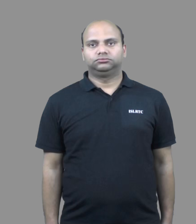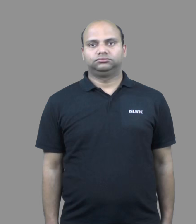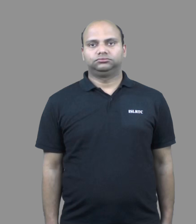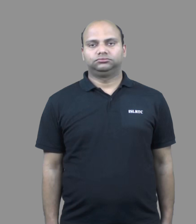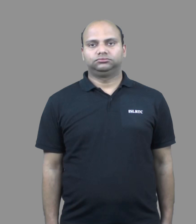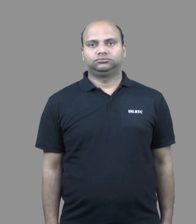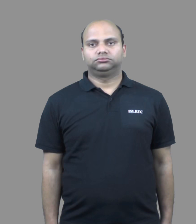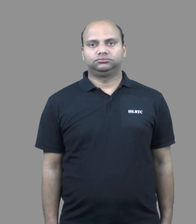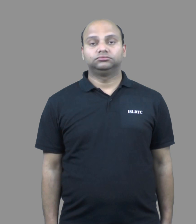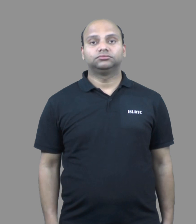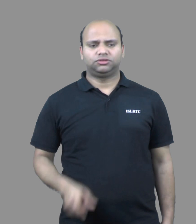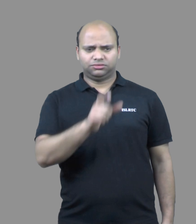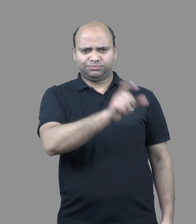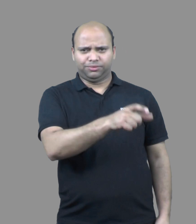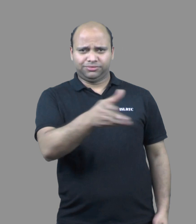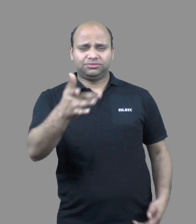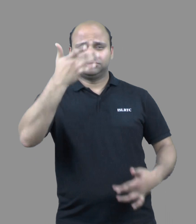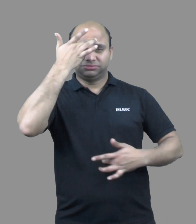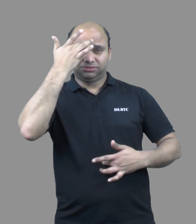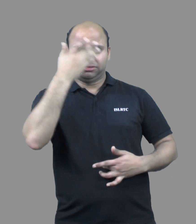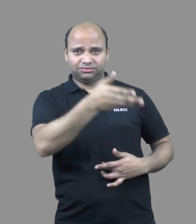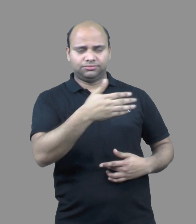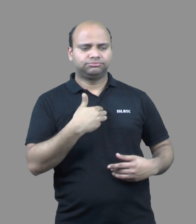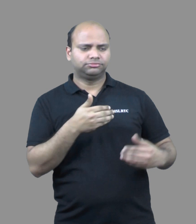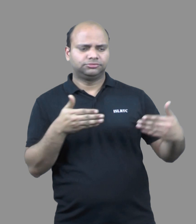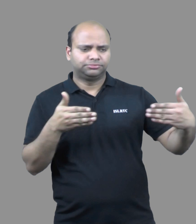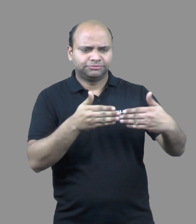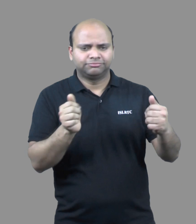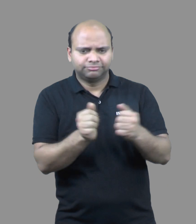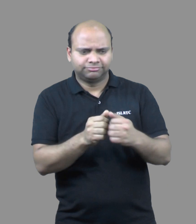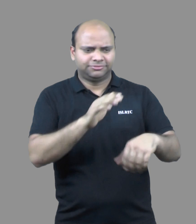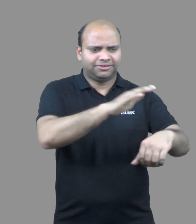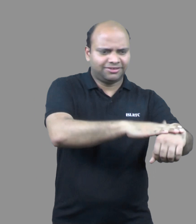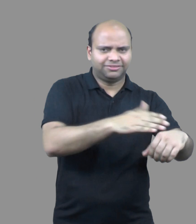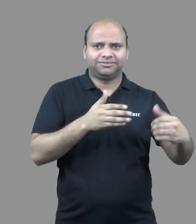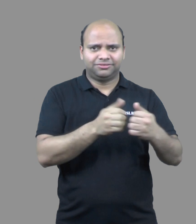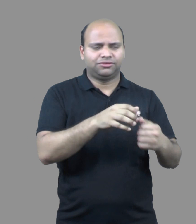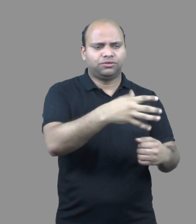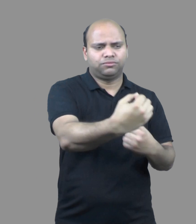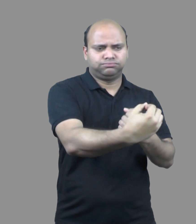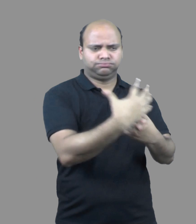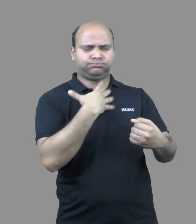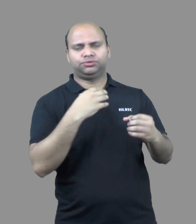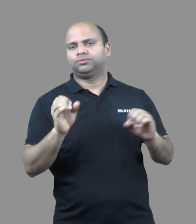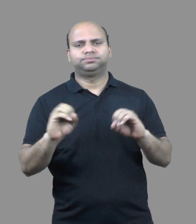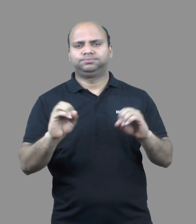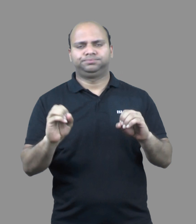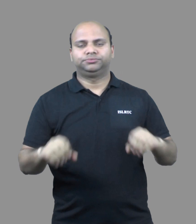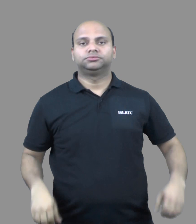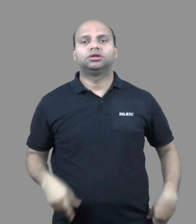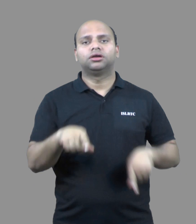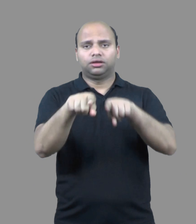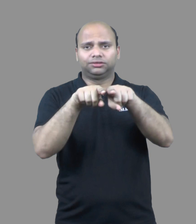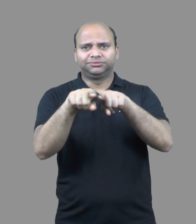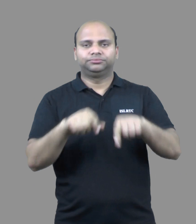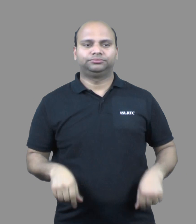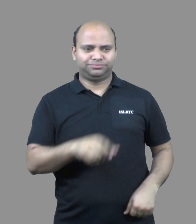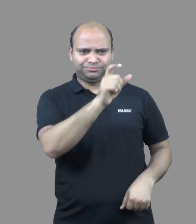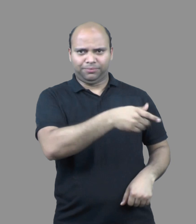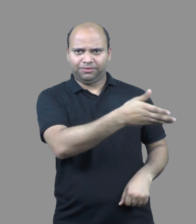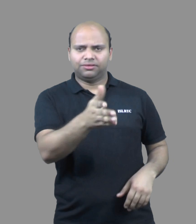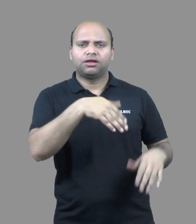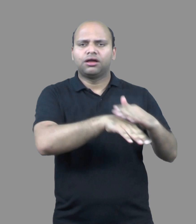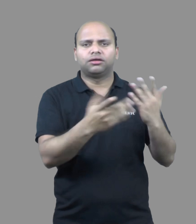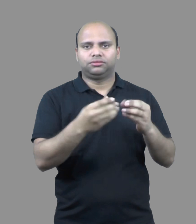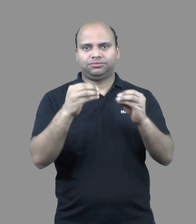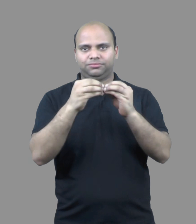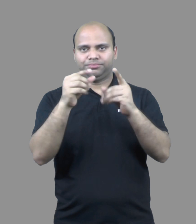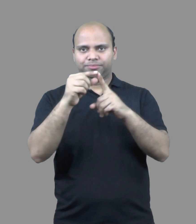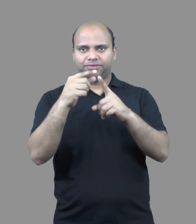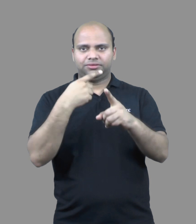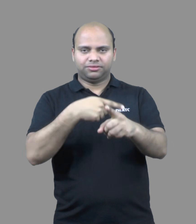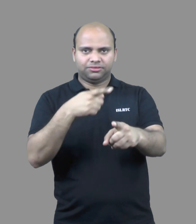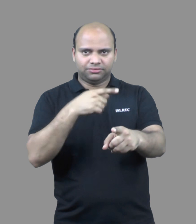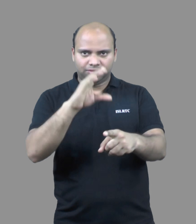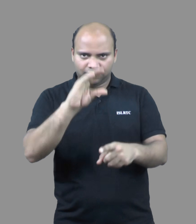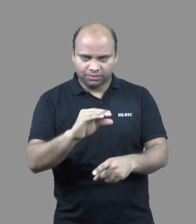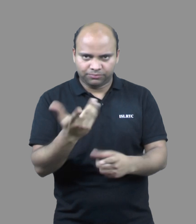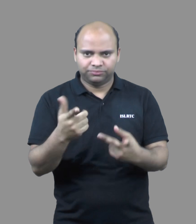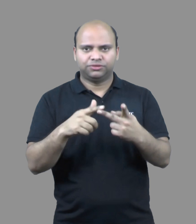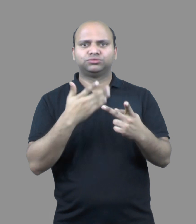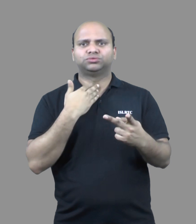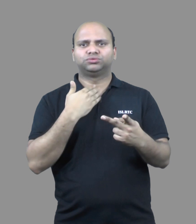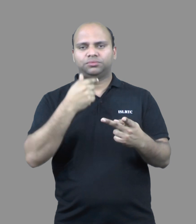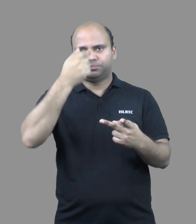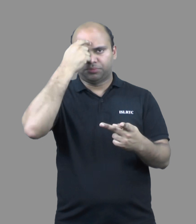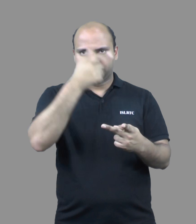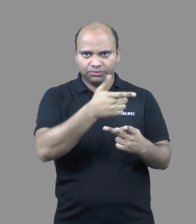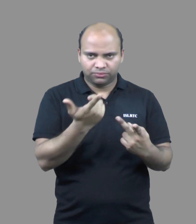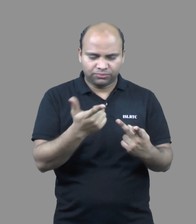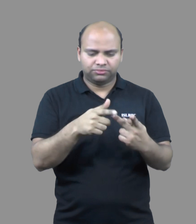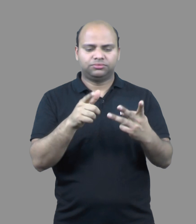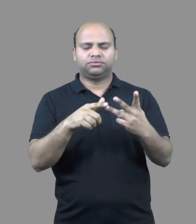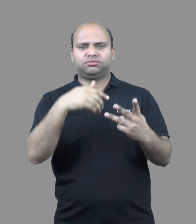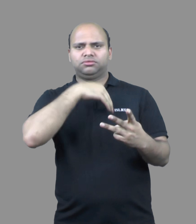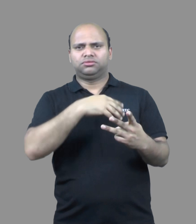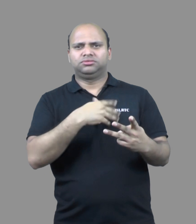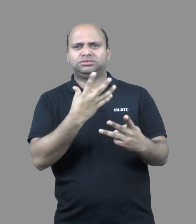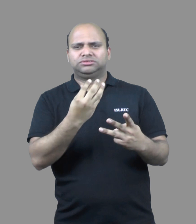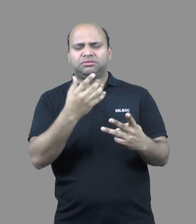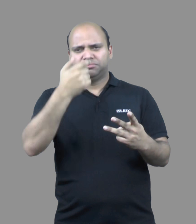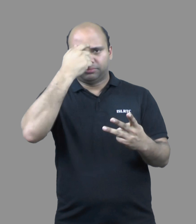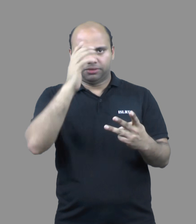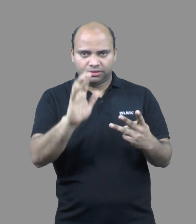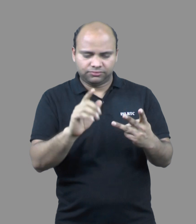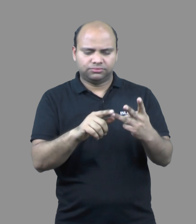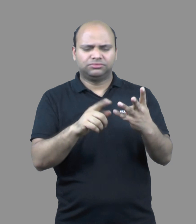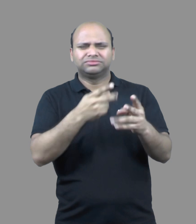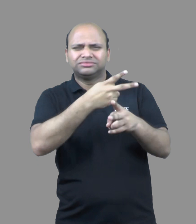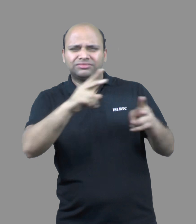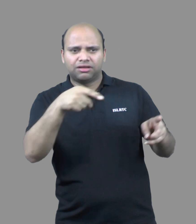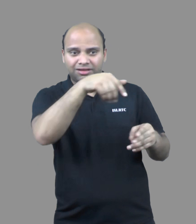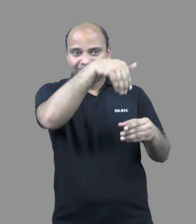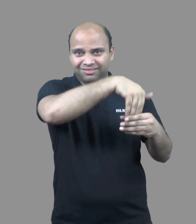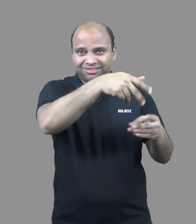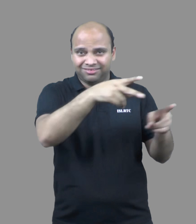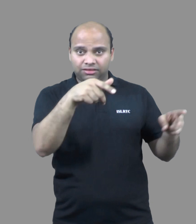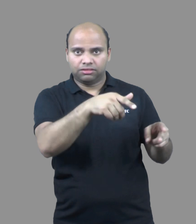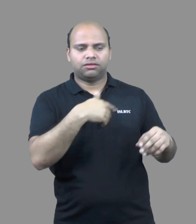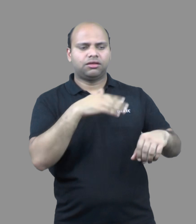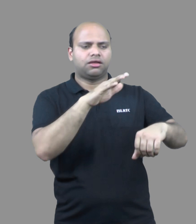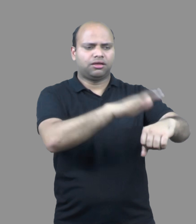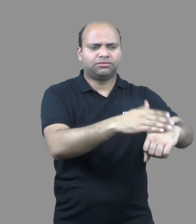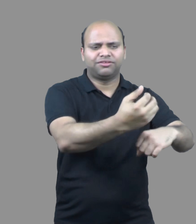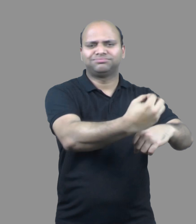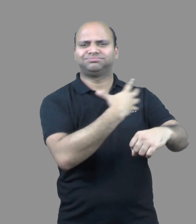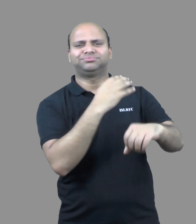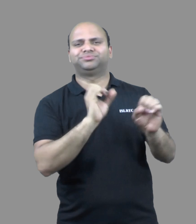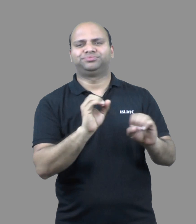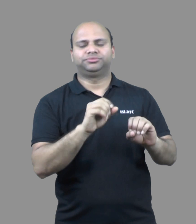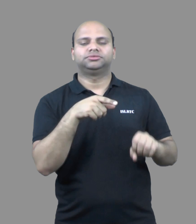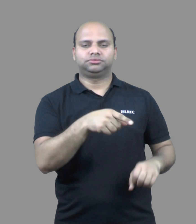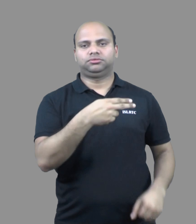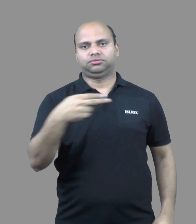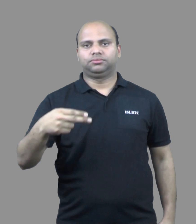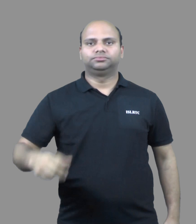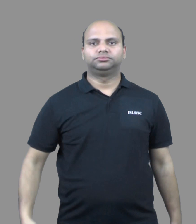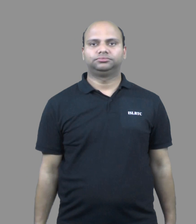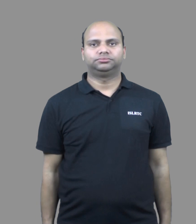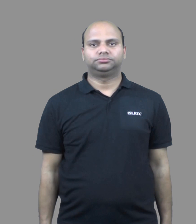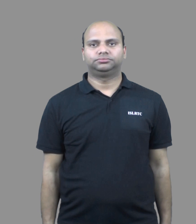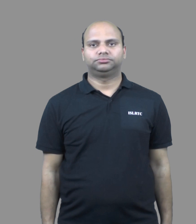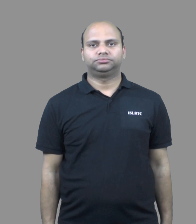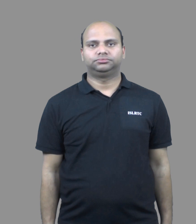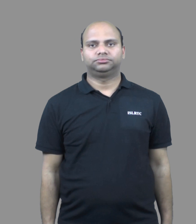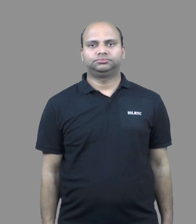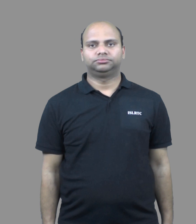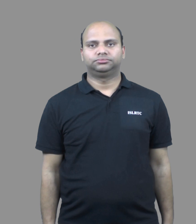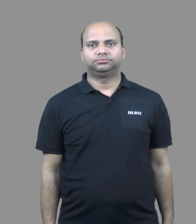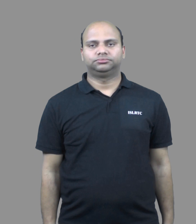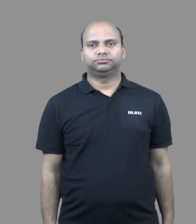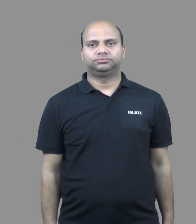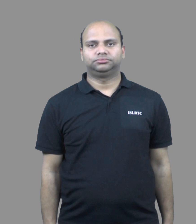Noncommunicable Disease